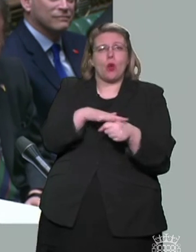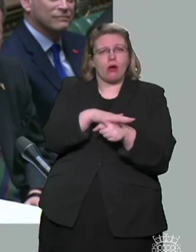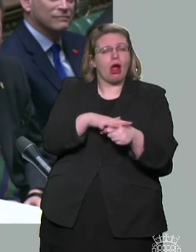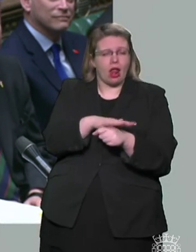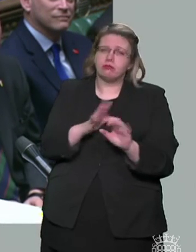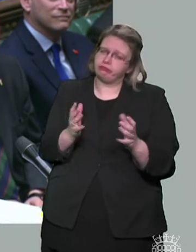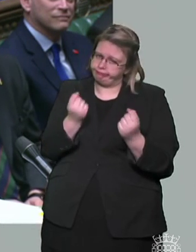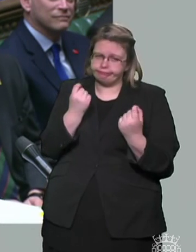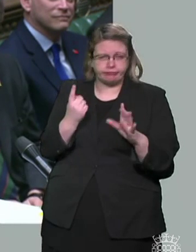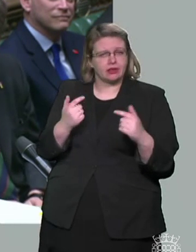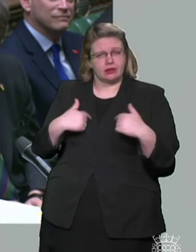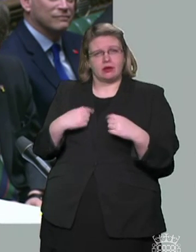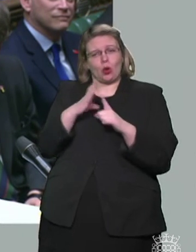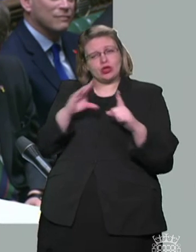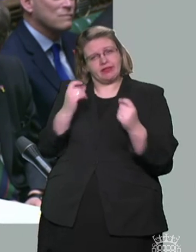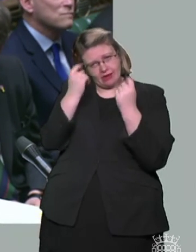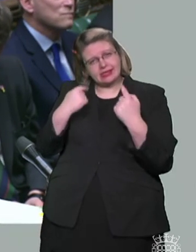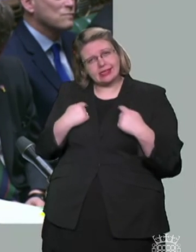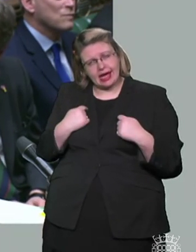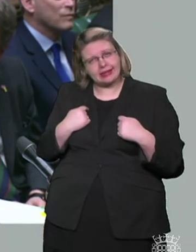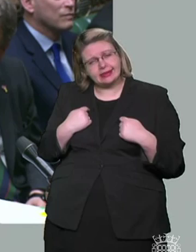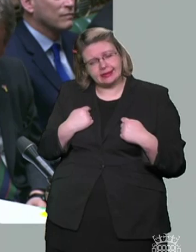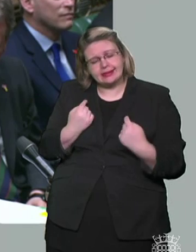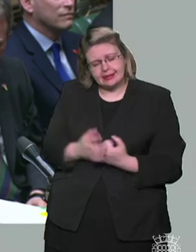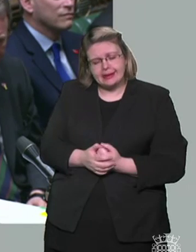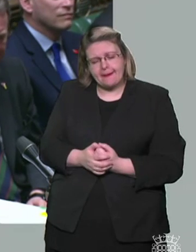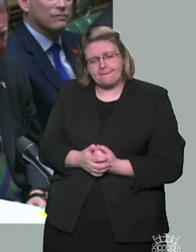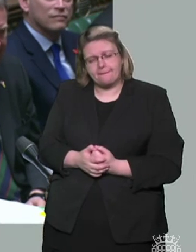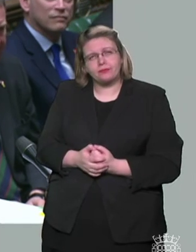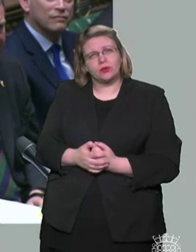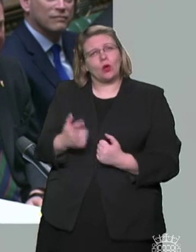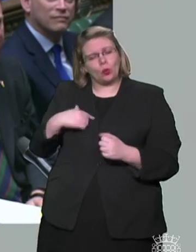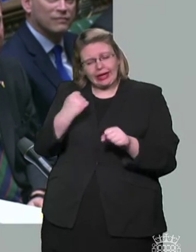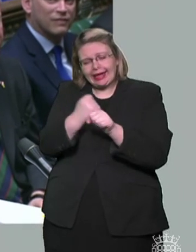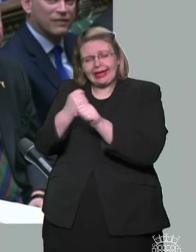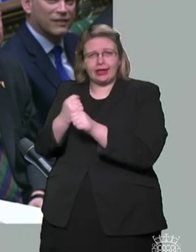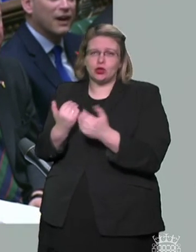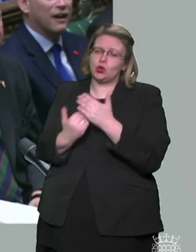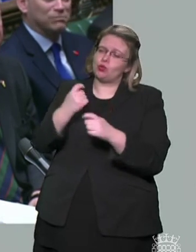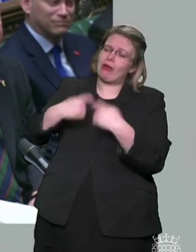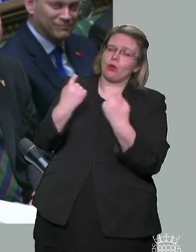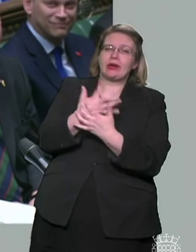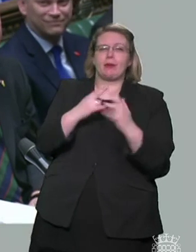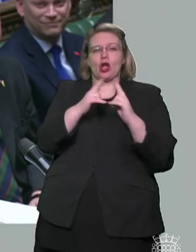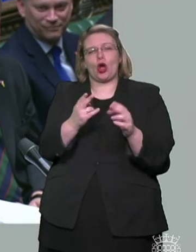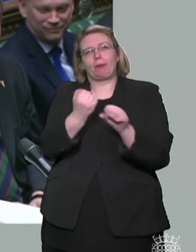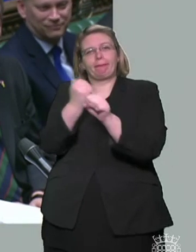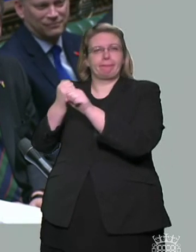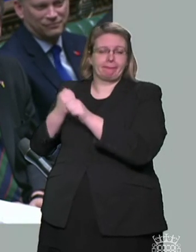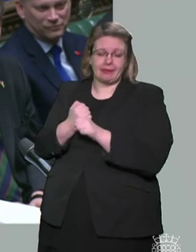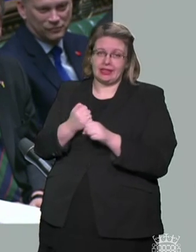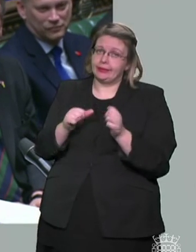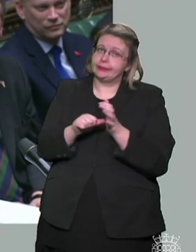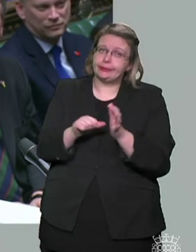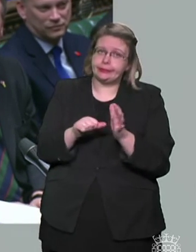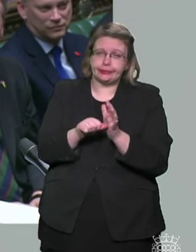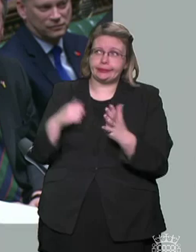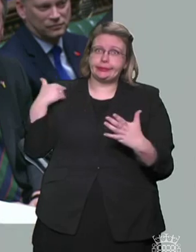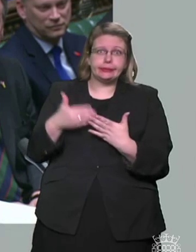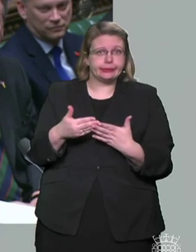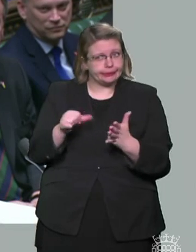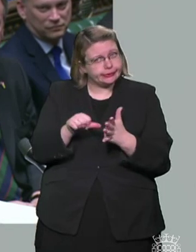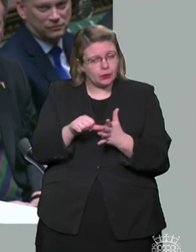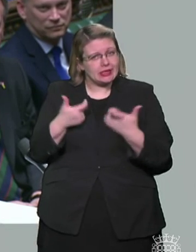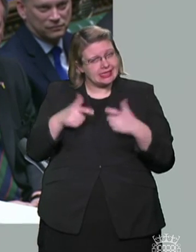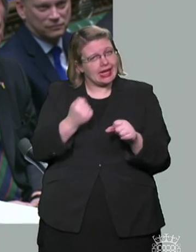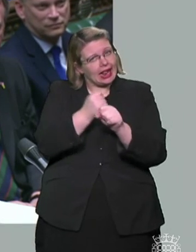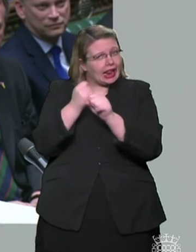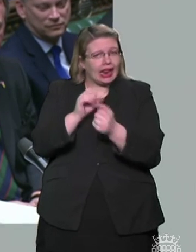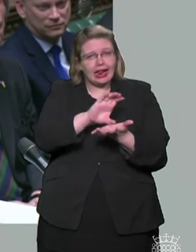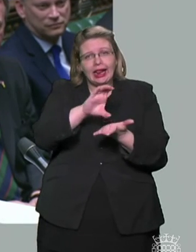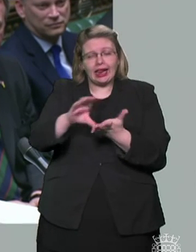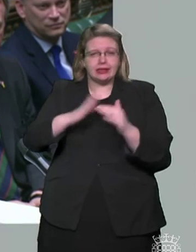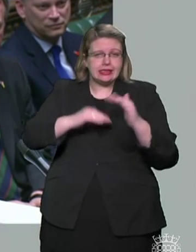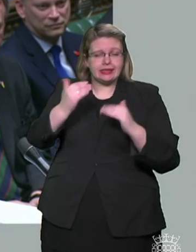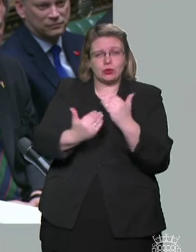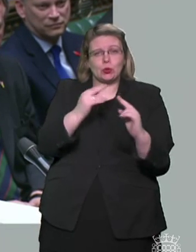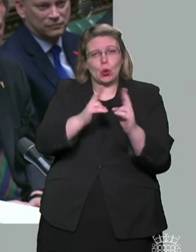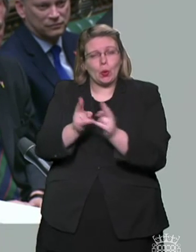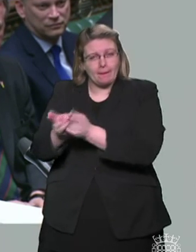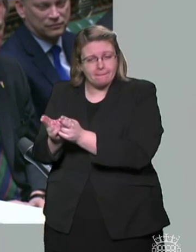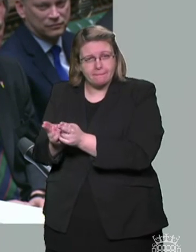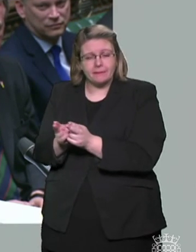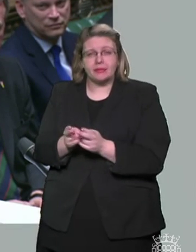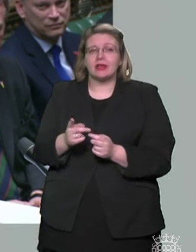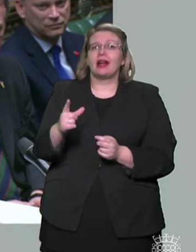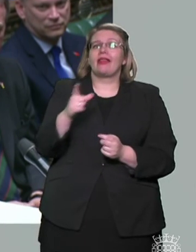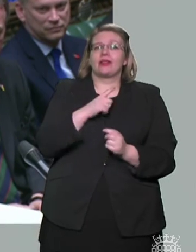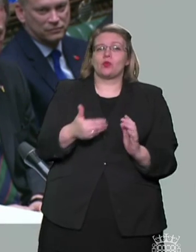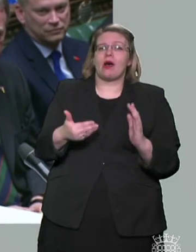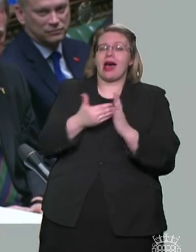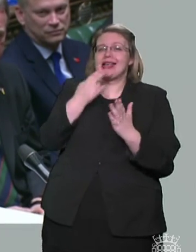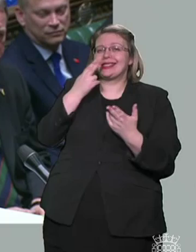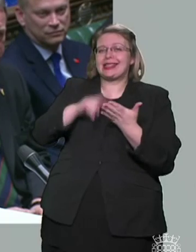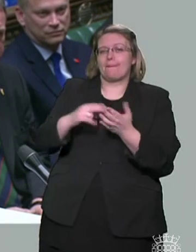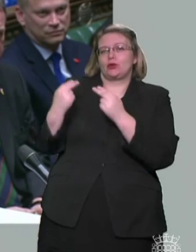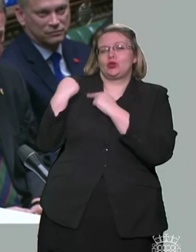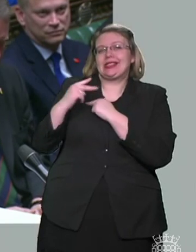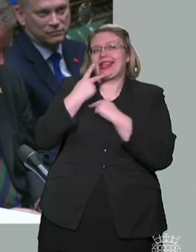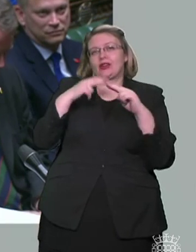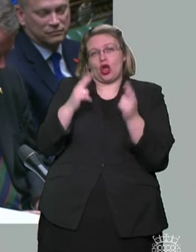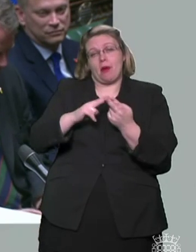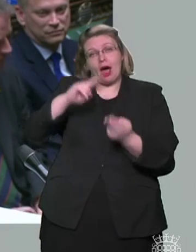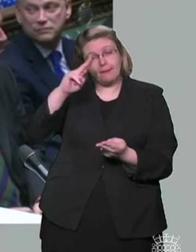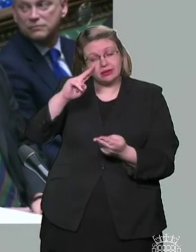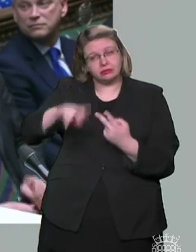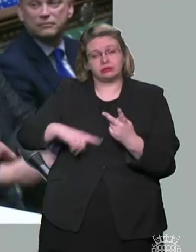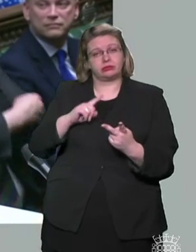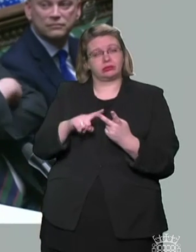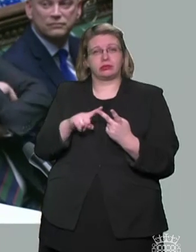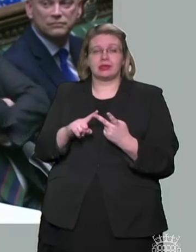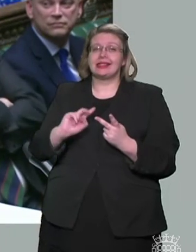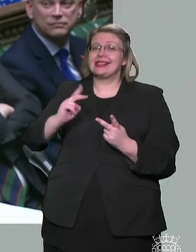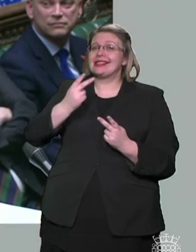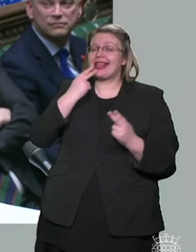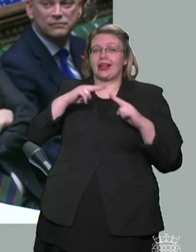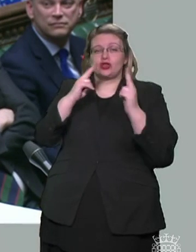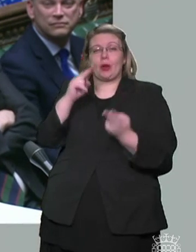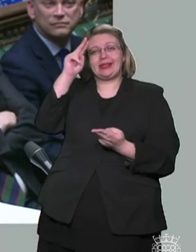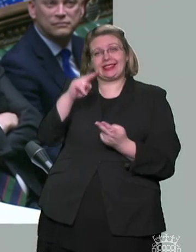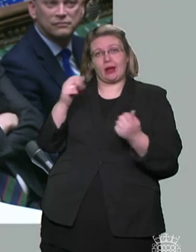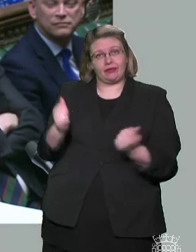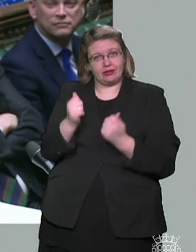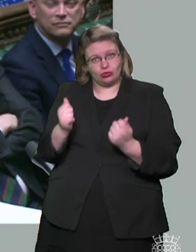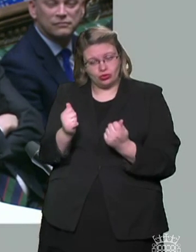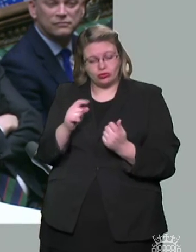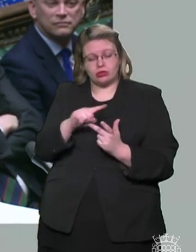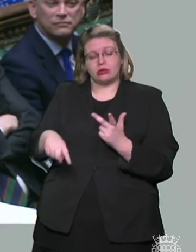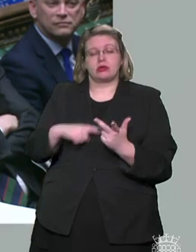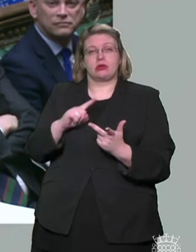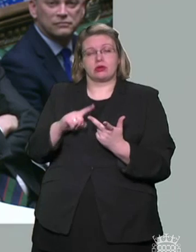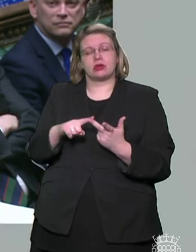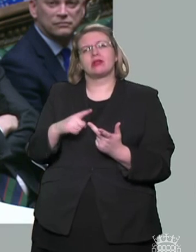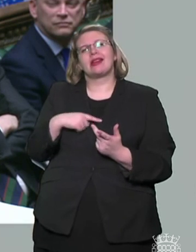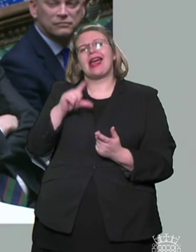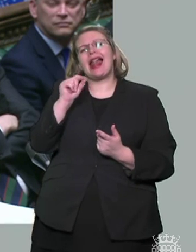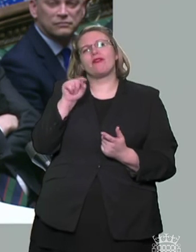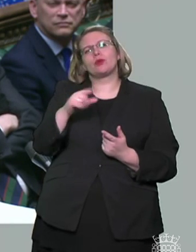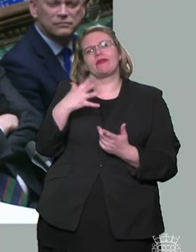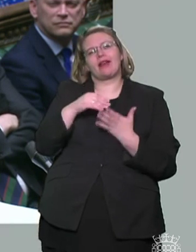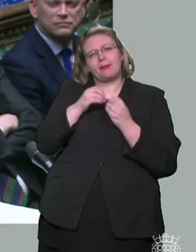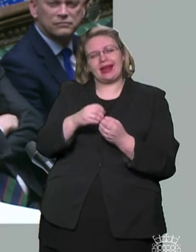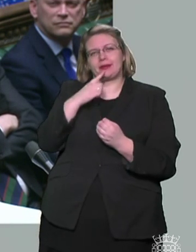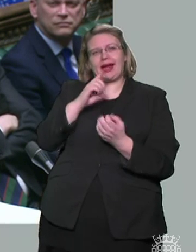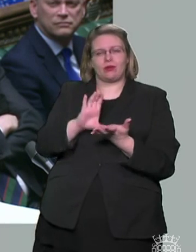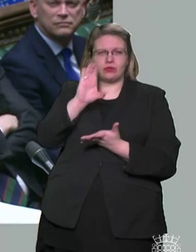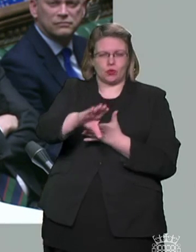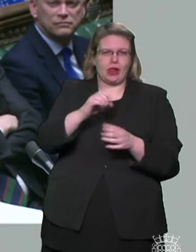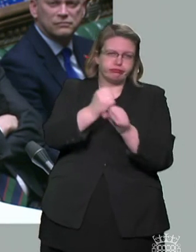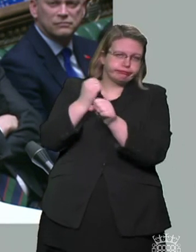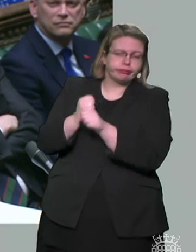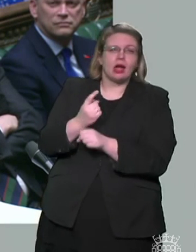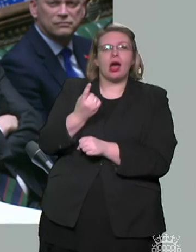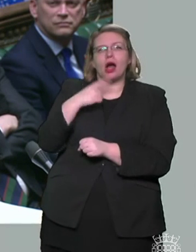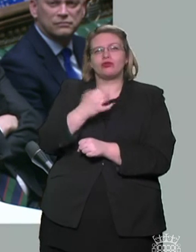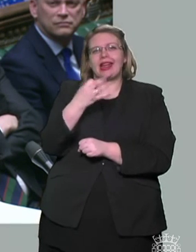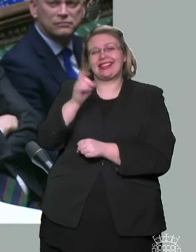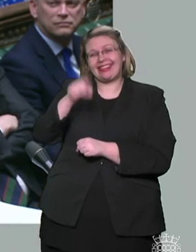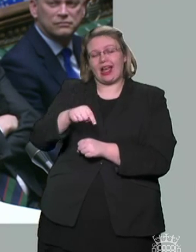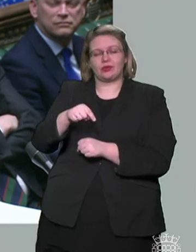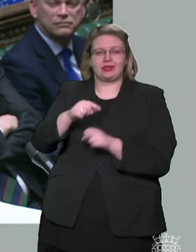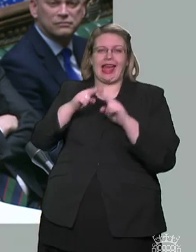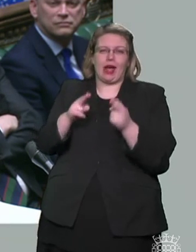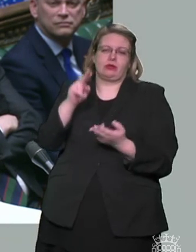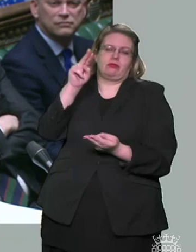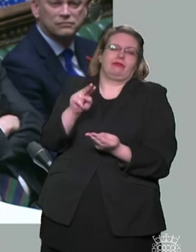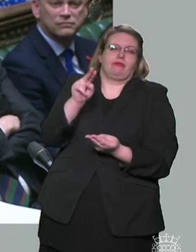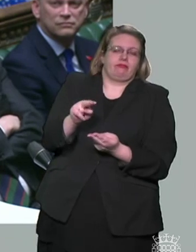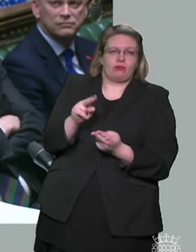We totally understand that—by the way, we are building a record number of homes in spite of all the difficulties that we have faced—and that is why we have introduced higher rates of stamp duty on second homes, removed the second home discount and are using £11.5 billion to build 180,000 affordable homes across the country.